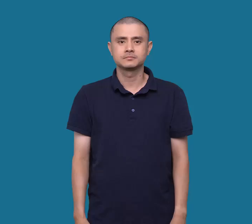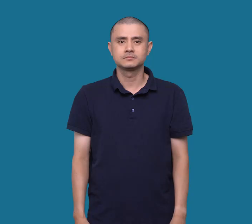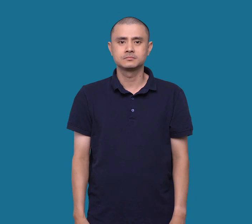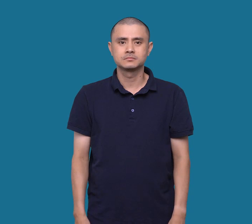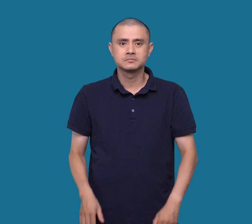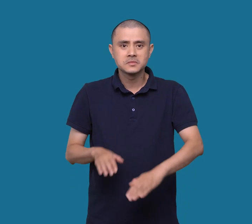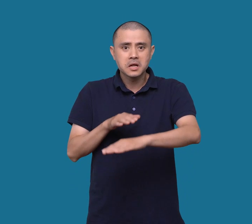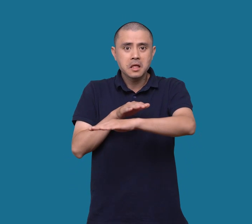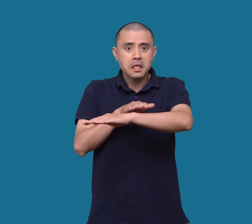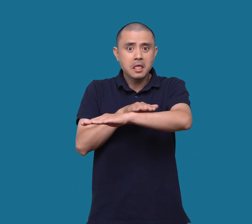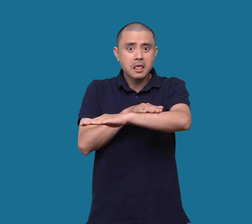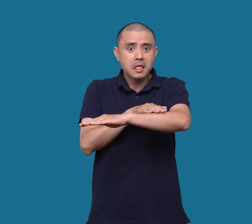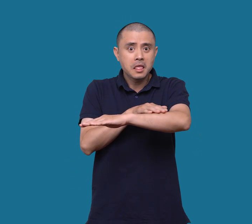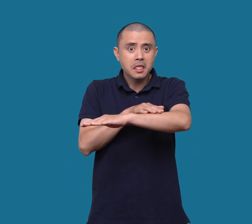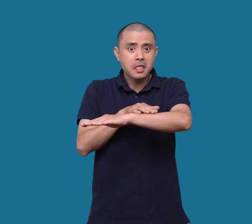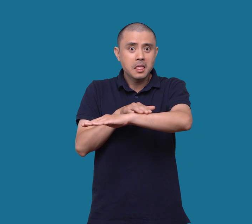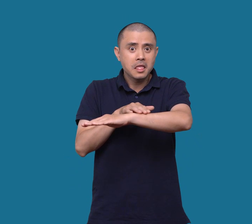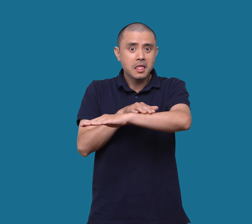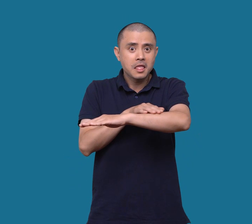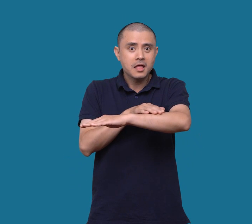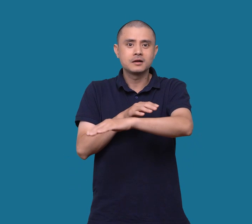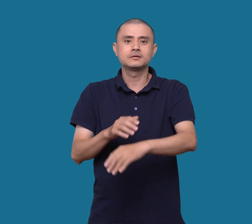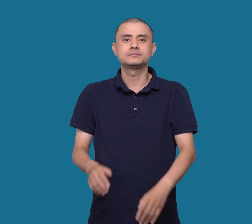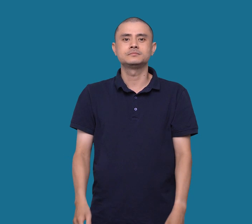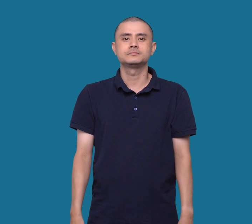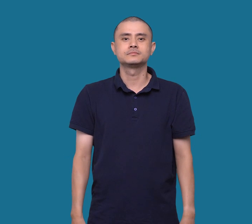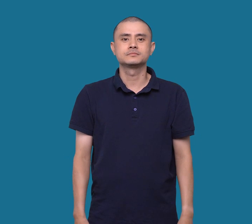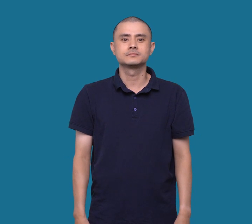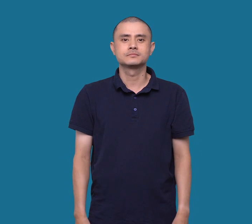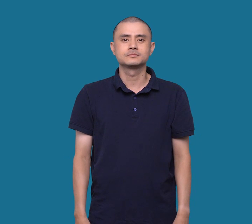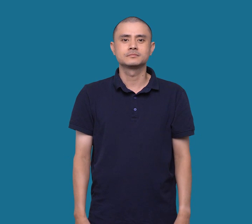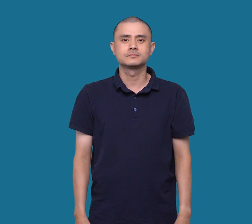sờ